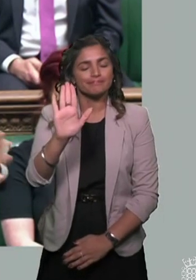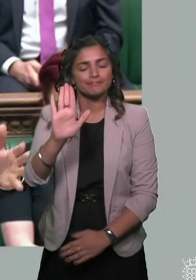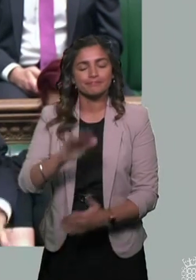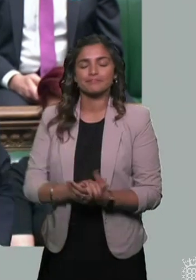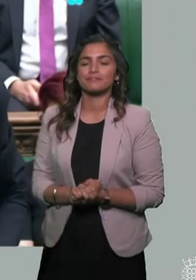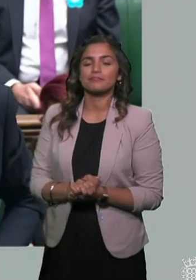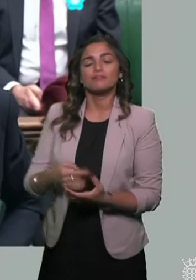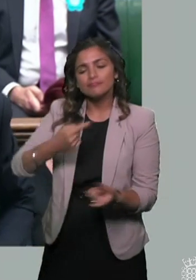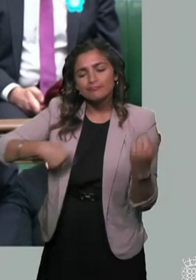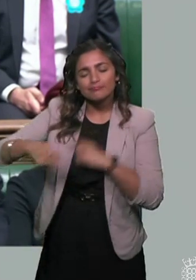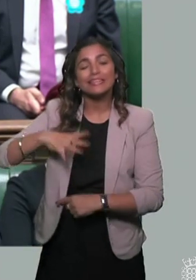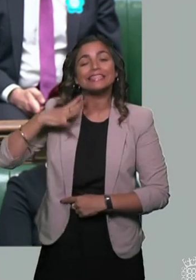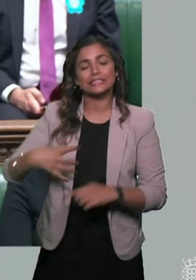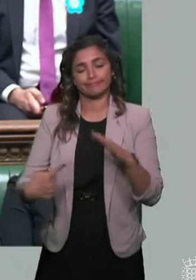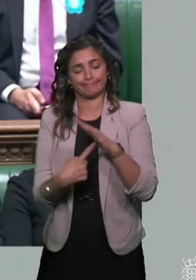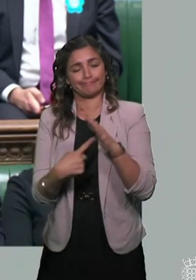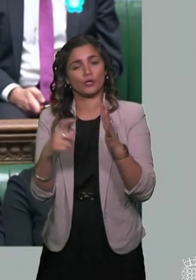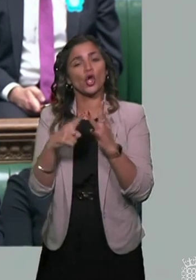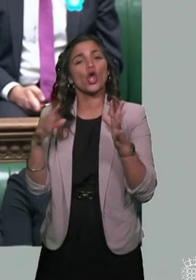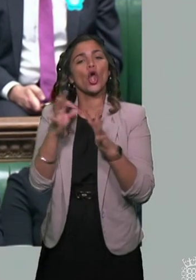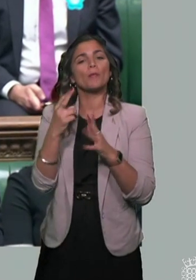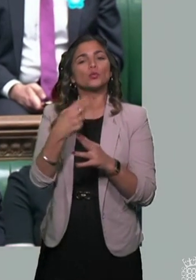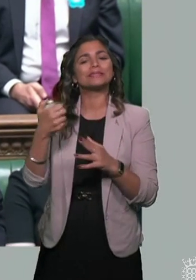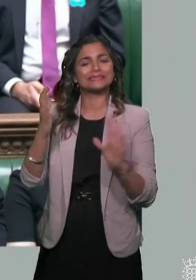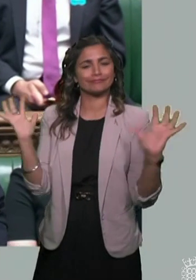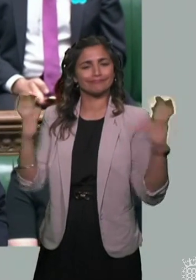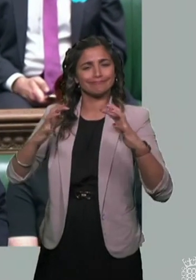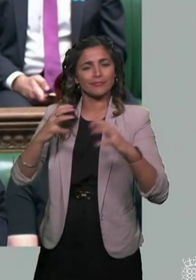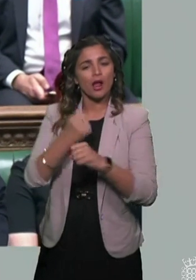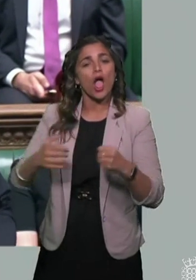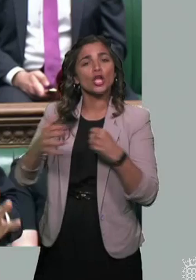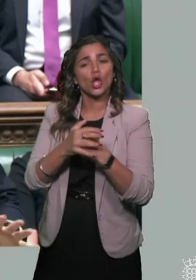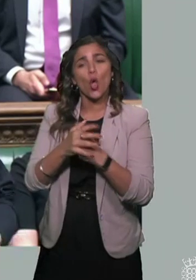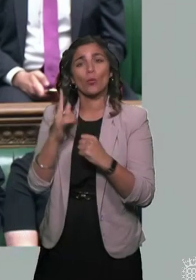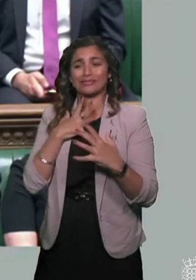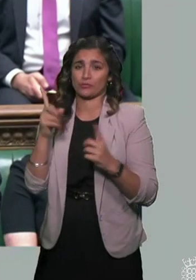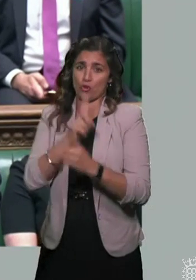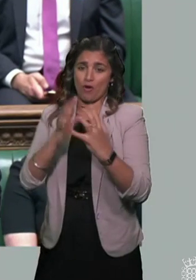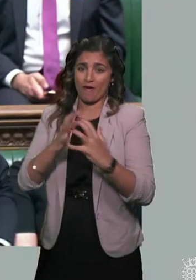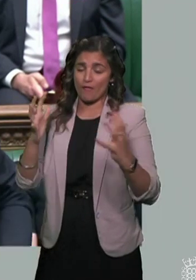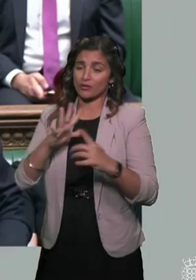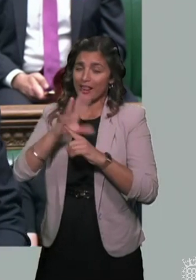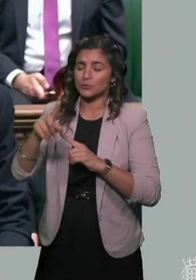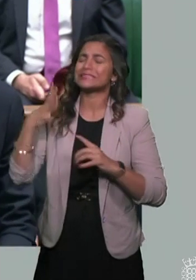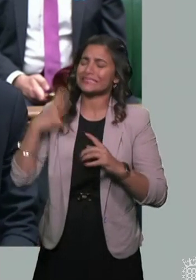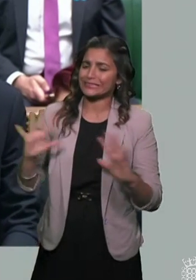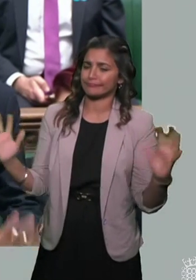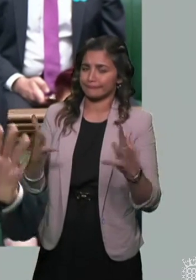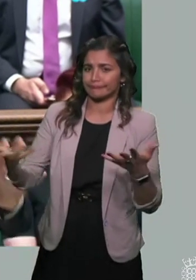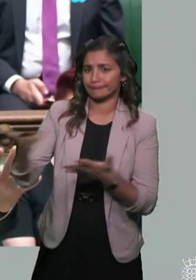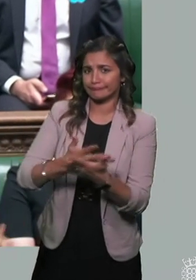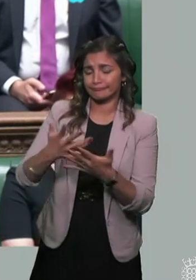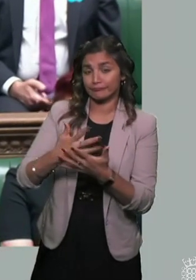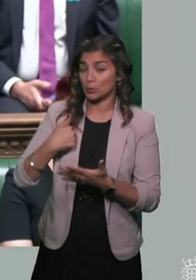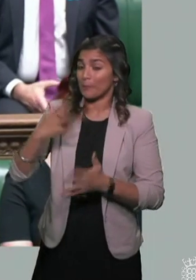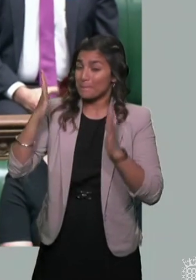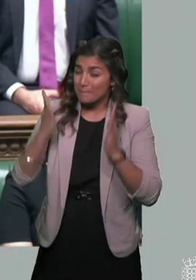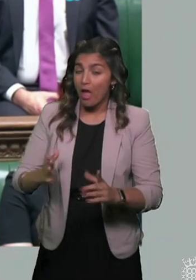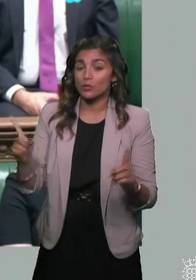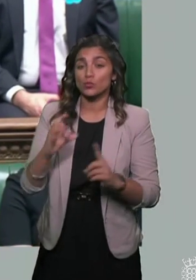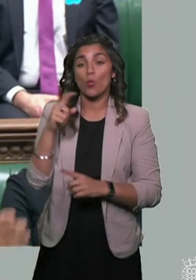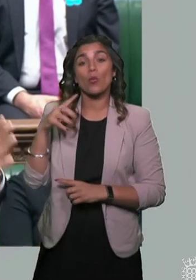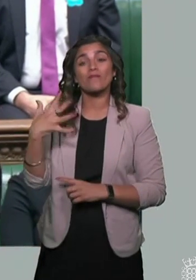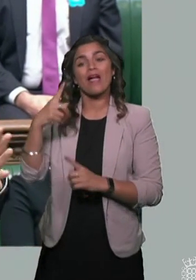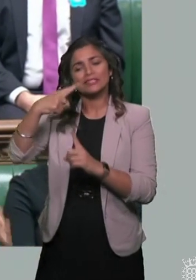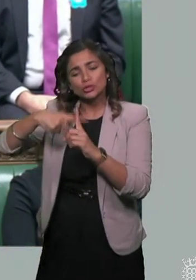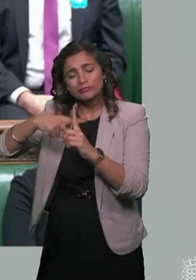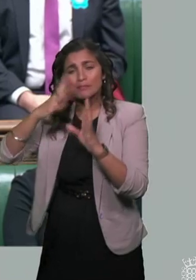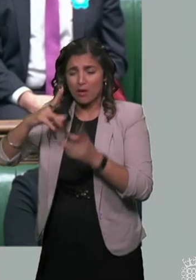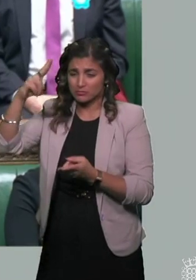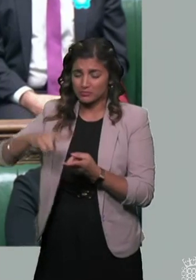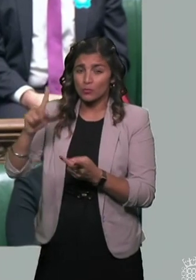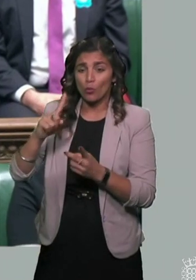We all need the vital COP26 summit in Glasgow to deliver next week, because failing to limit global warming to 1.5° will have devastating consequences for our planet.